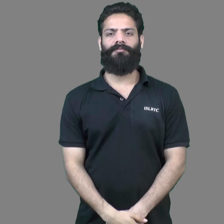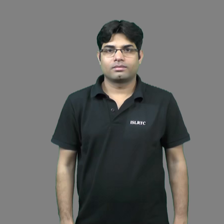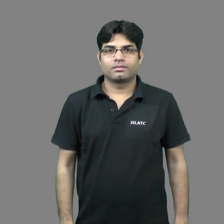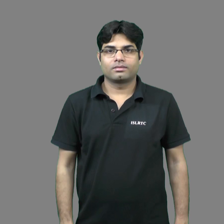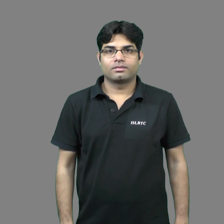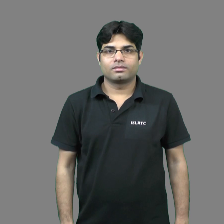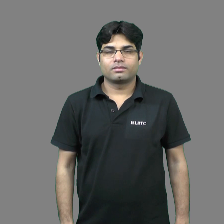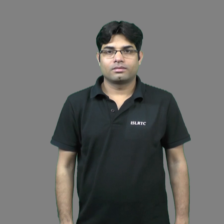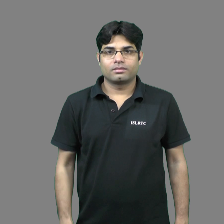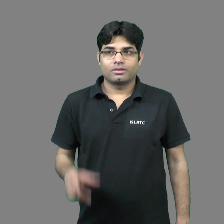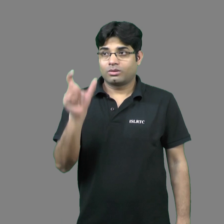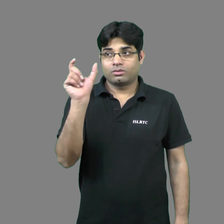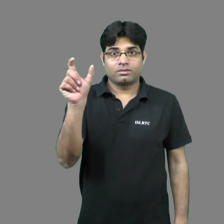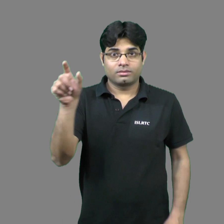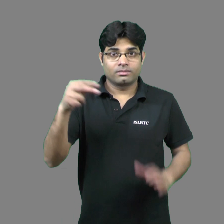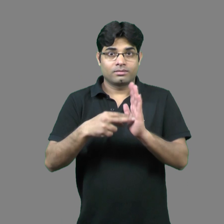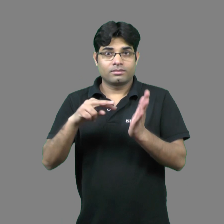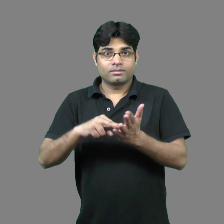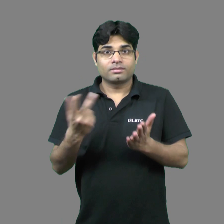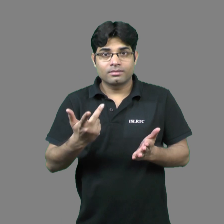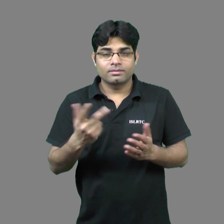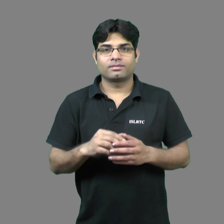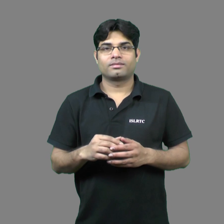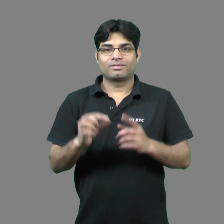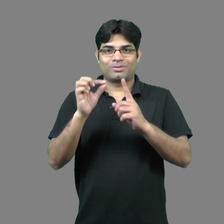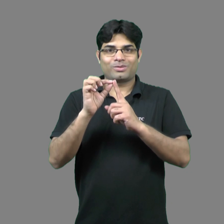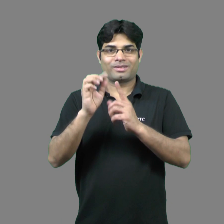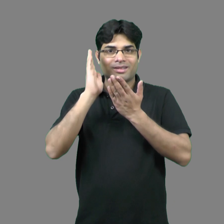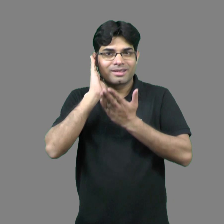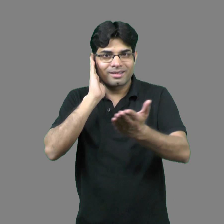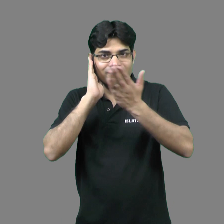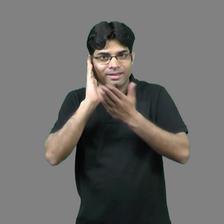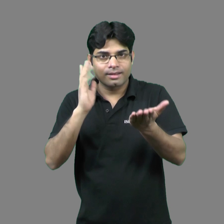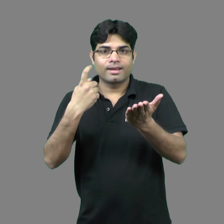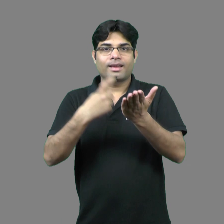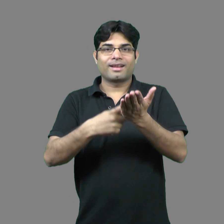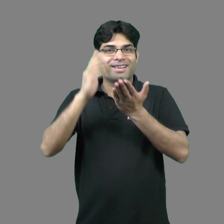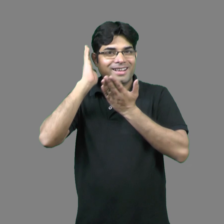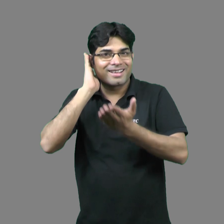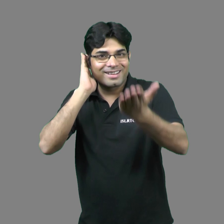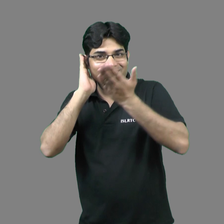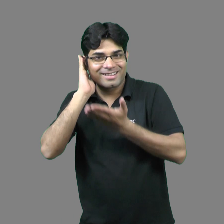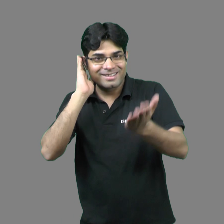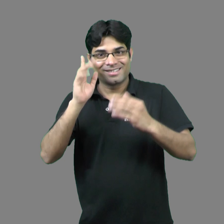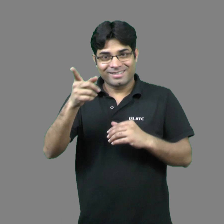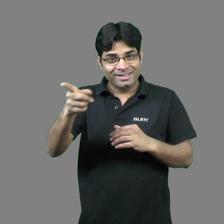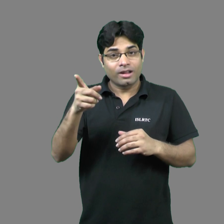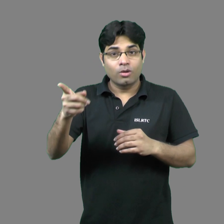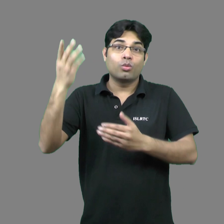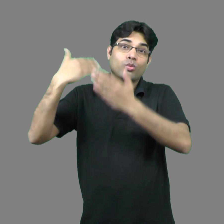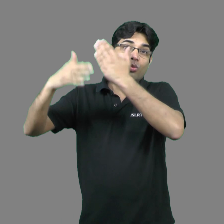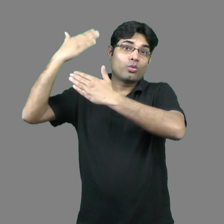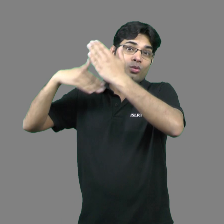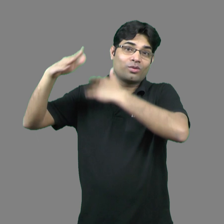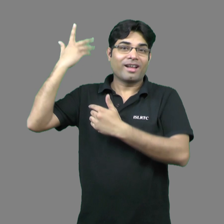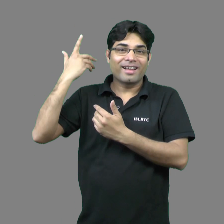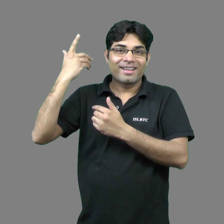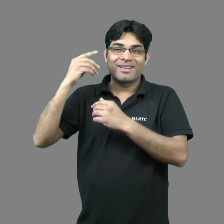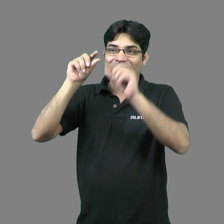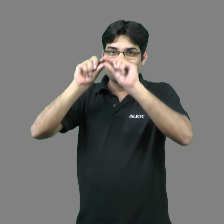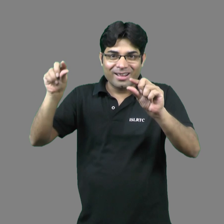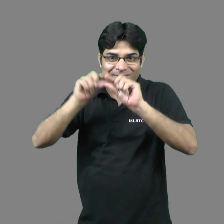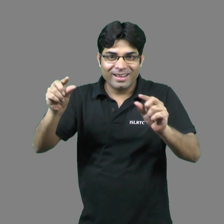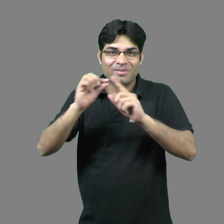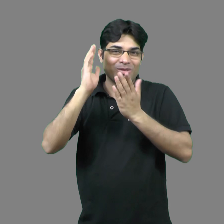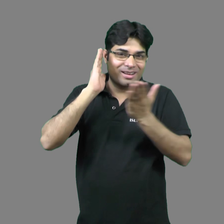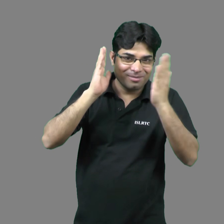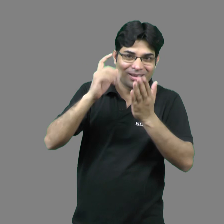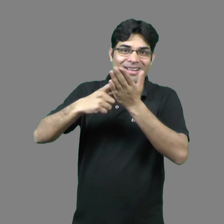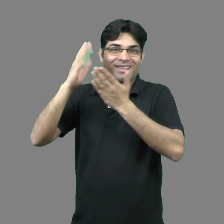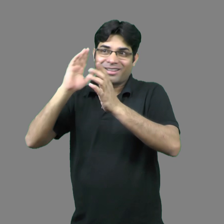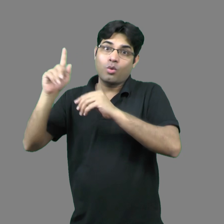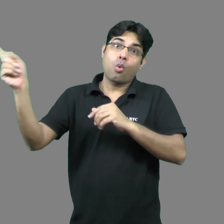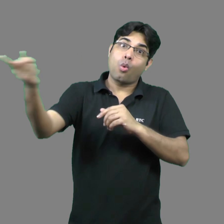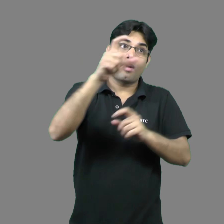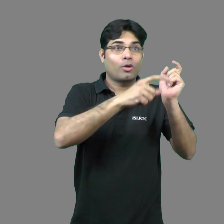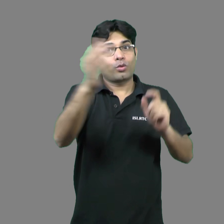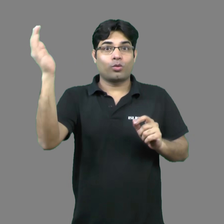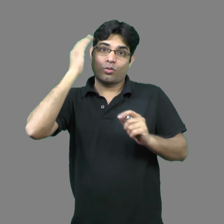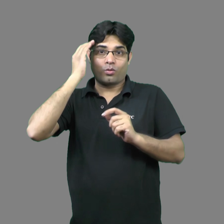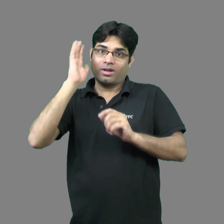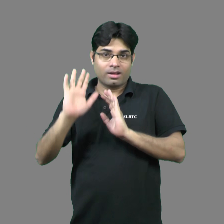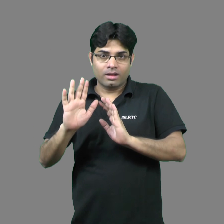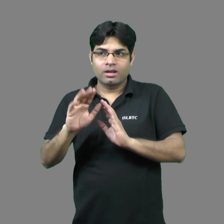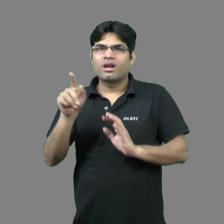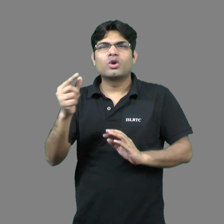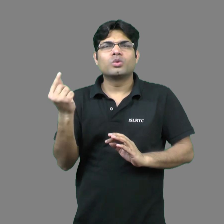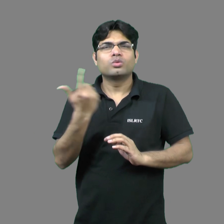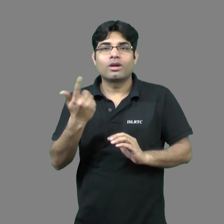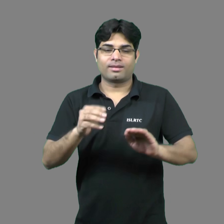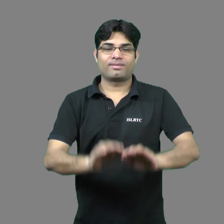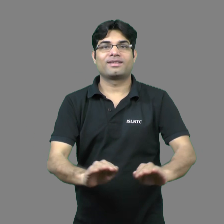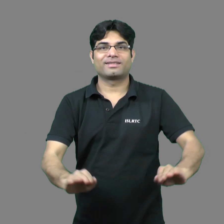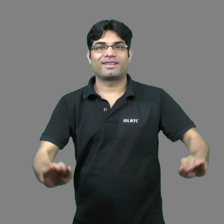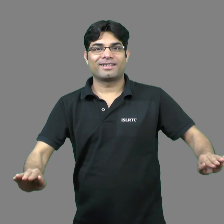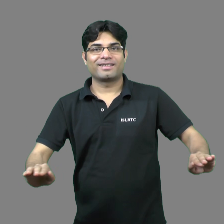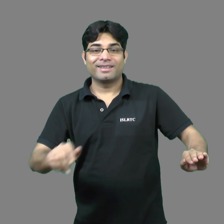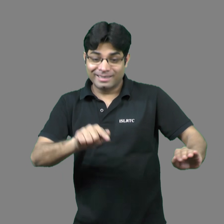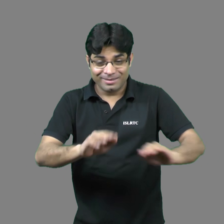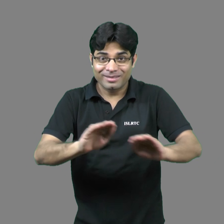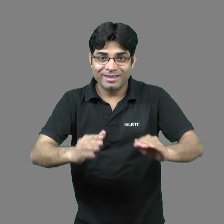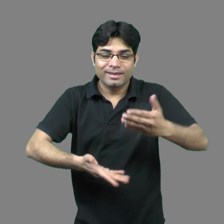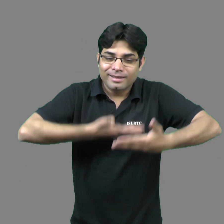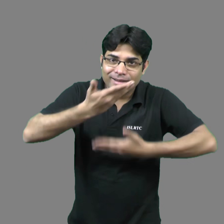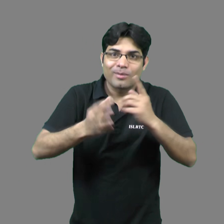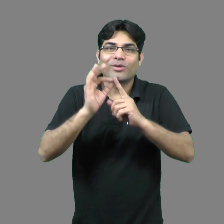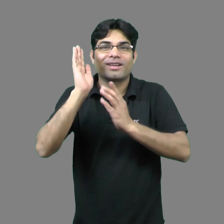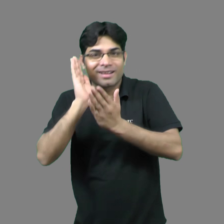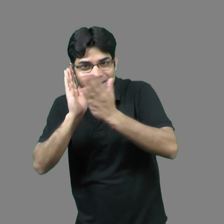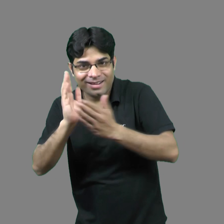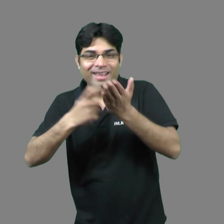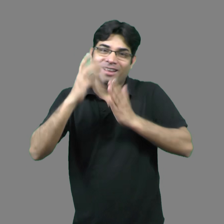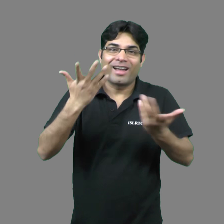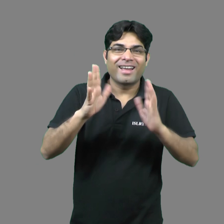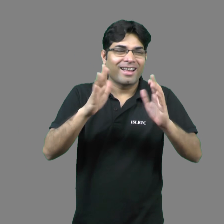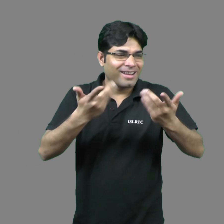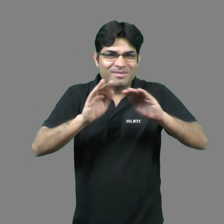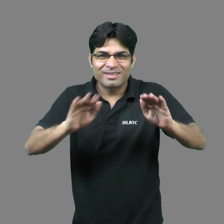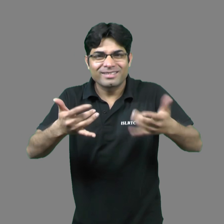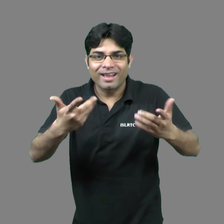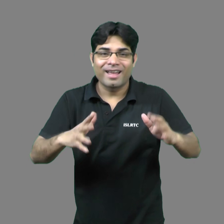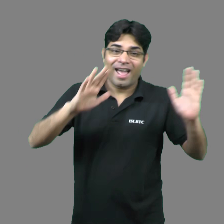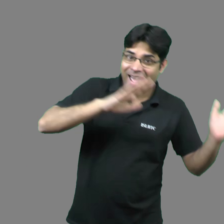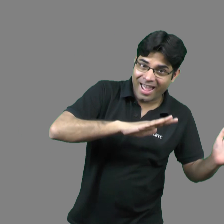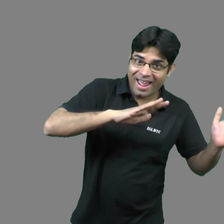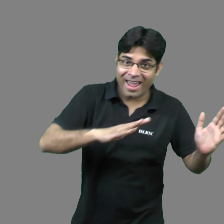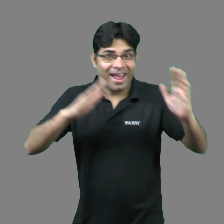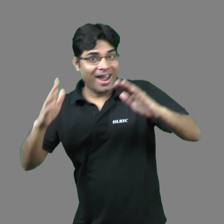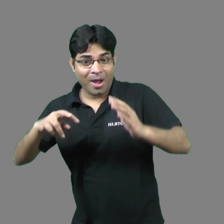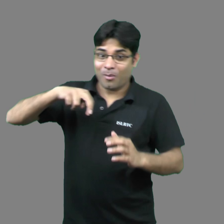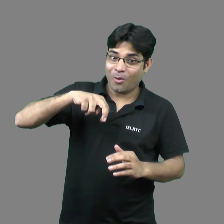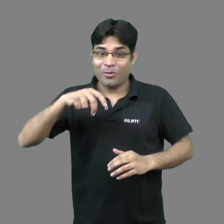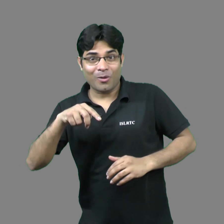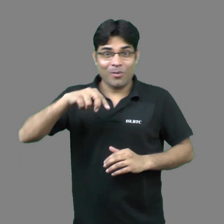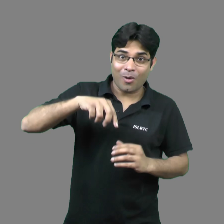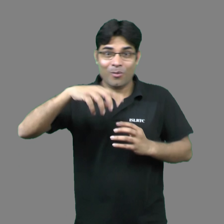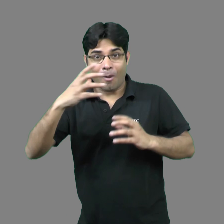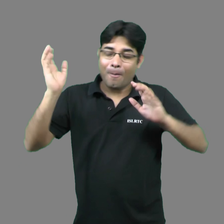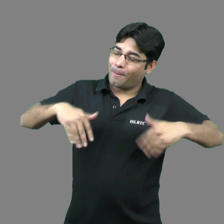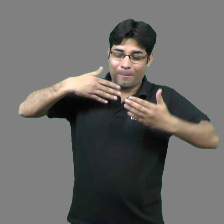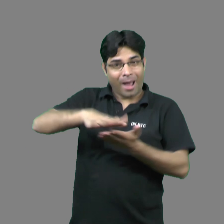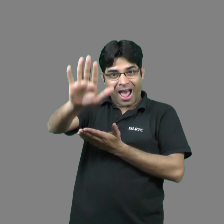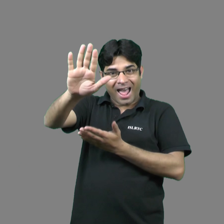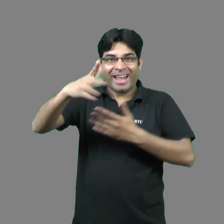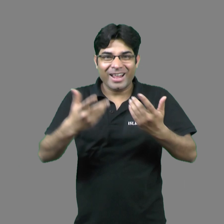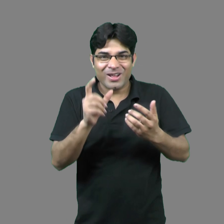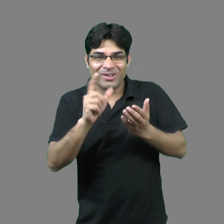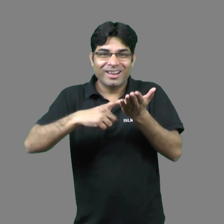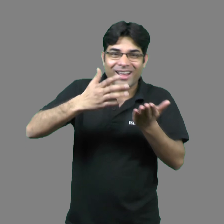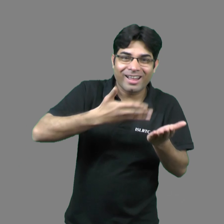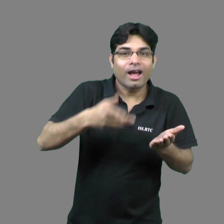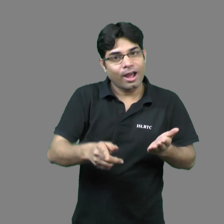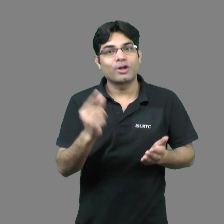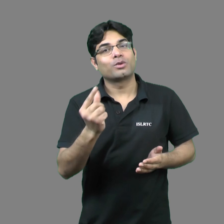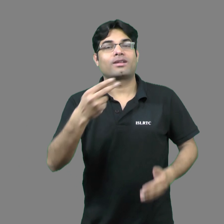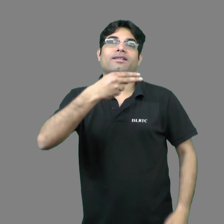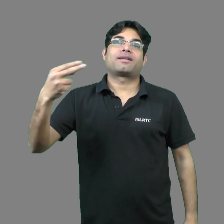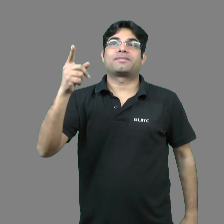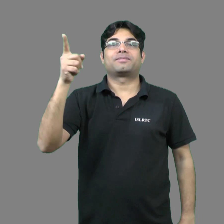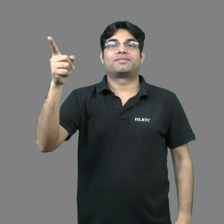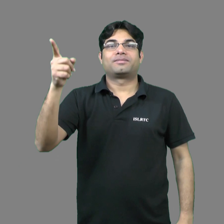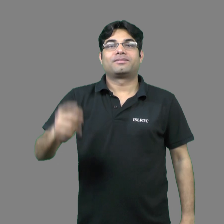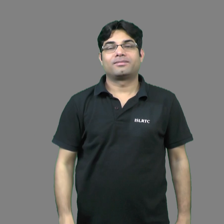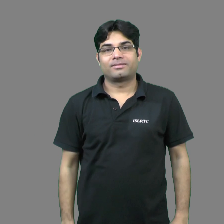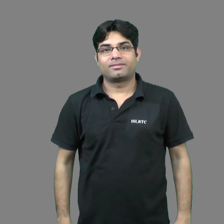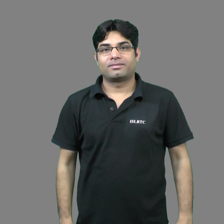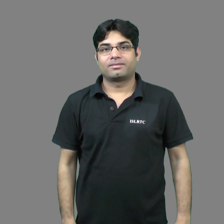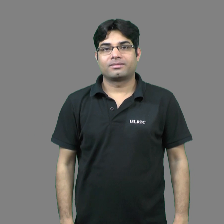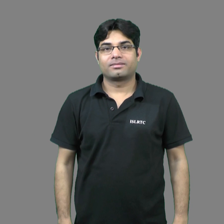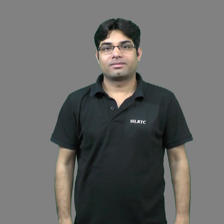Nursery Rhymes